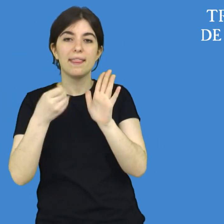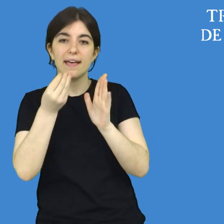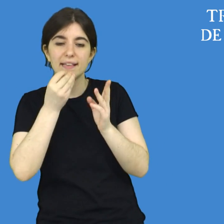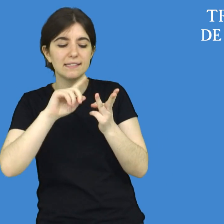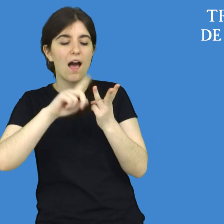comer